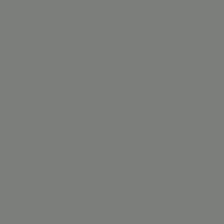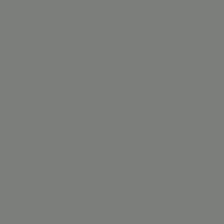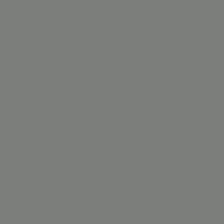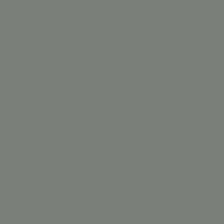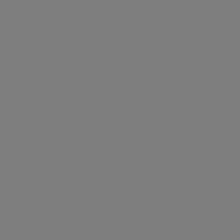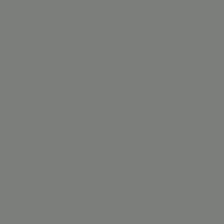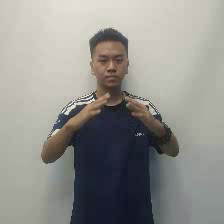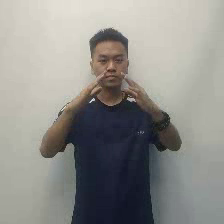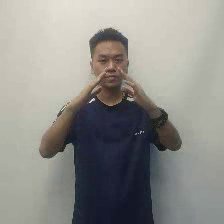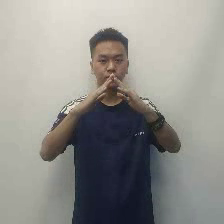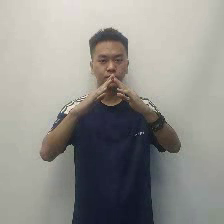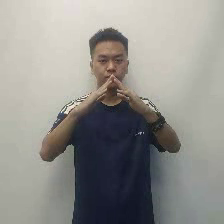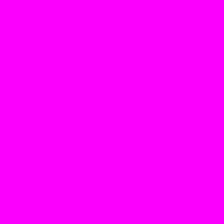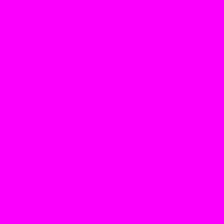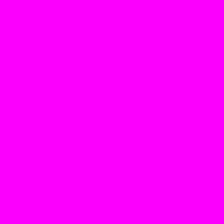Nhà